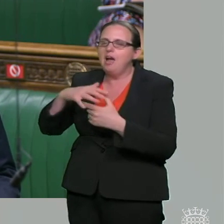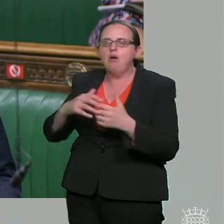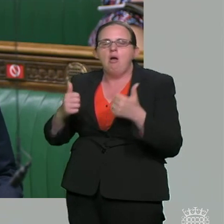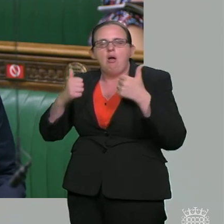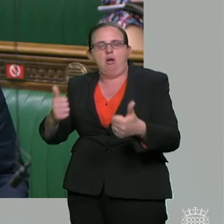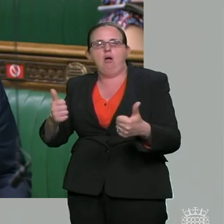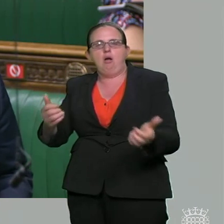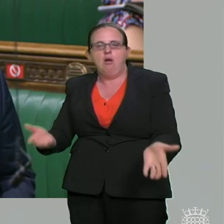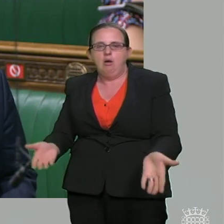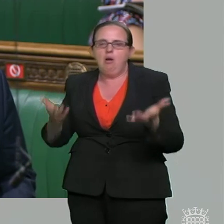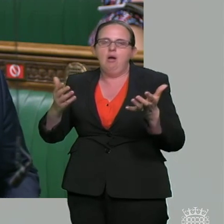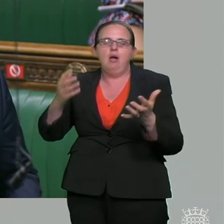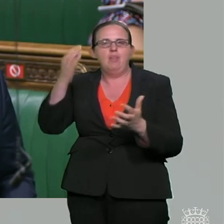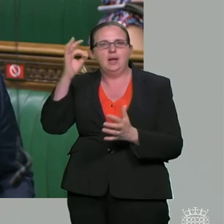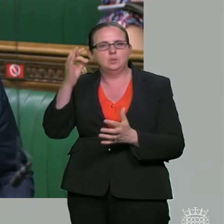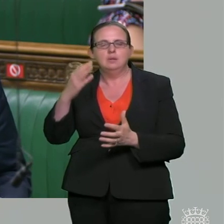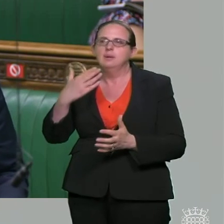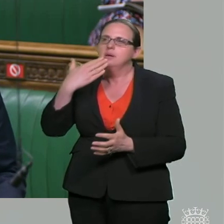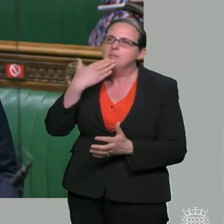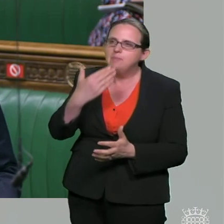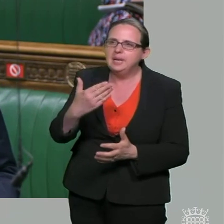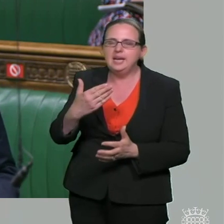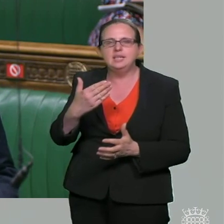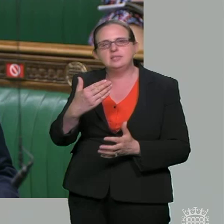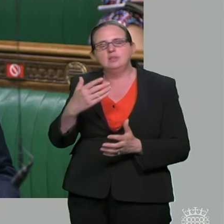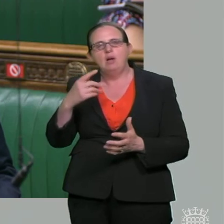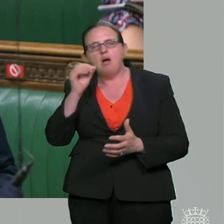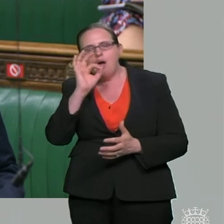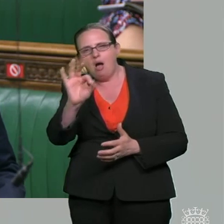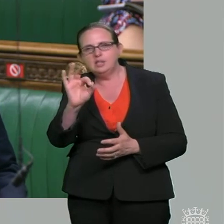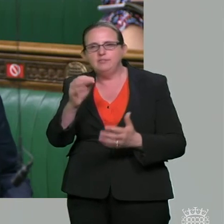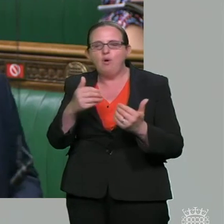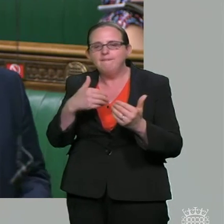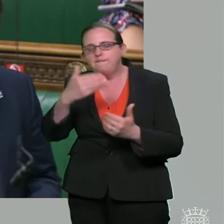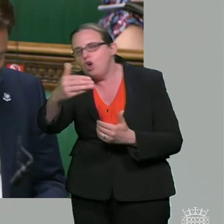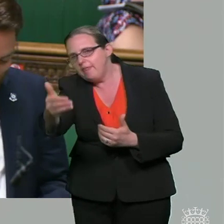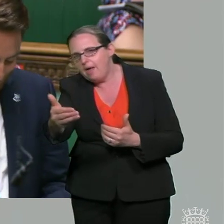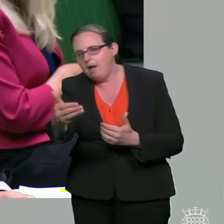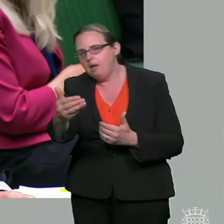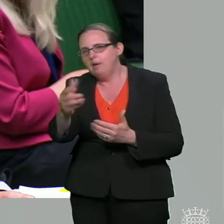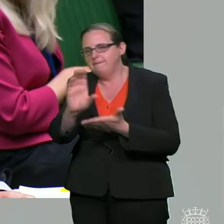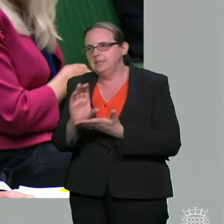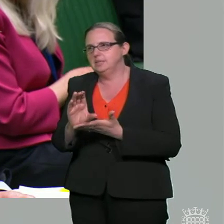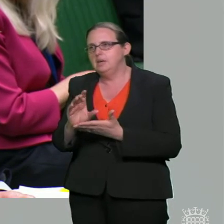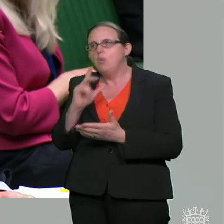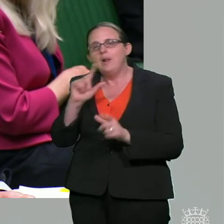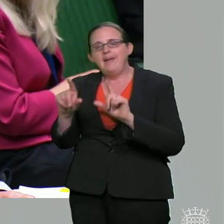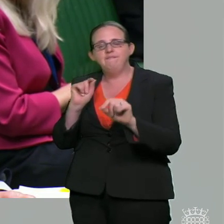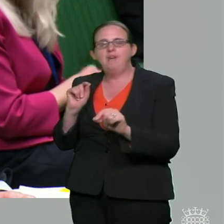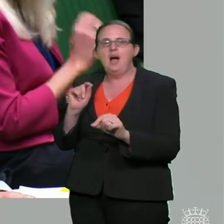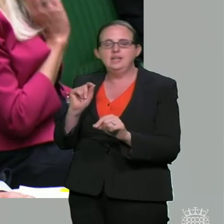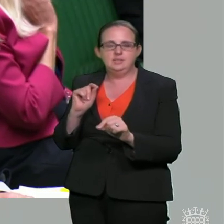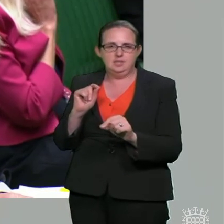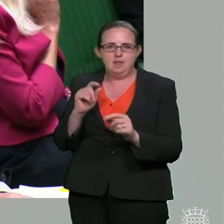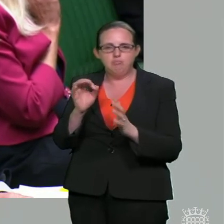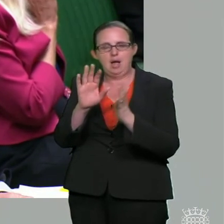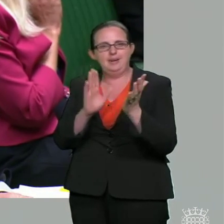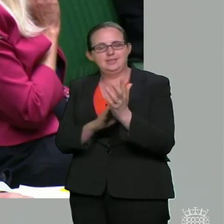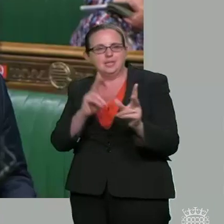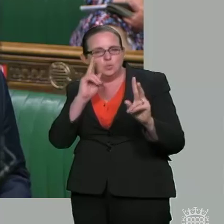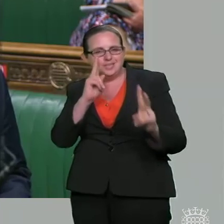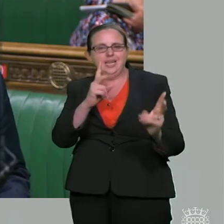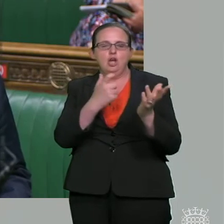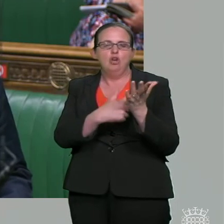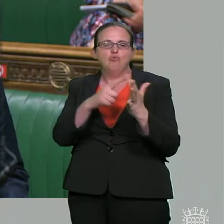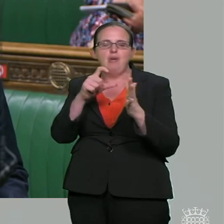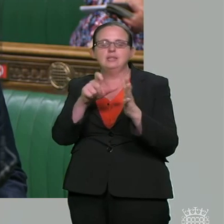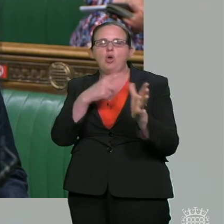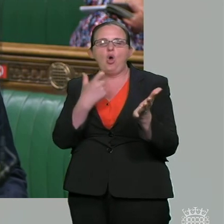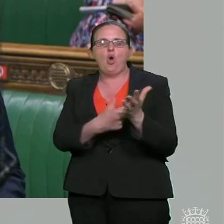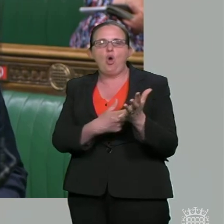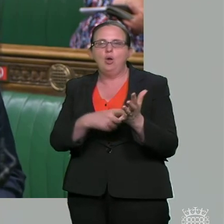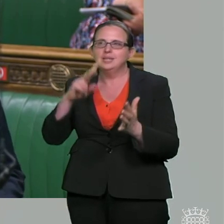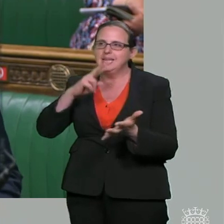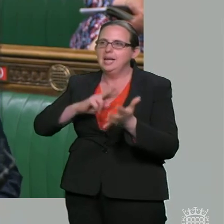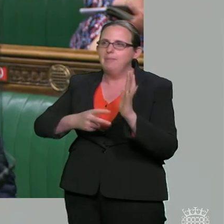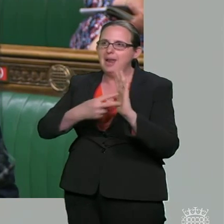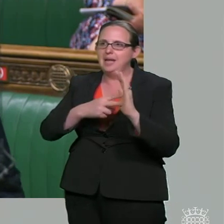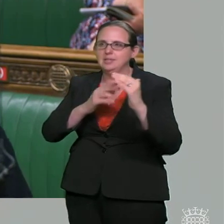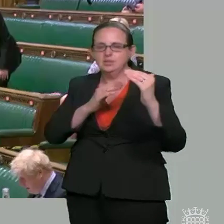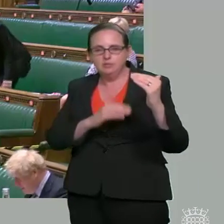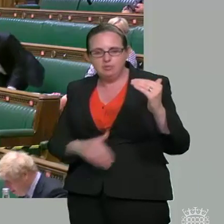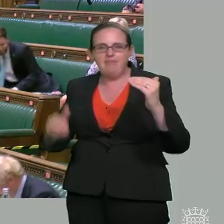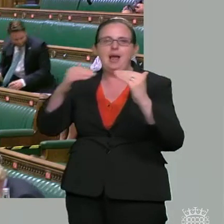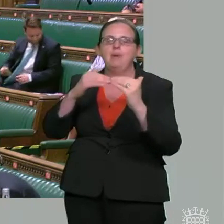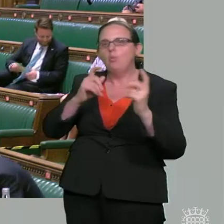I am working with the council on other bids for Eston, a tier 6 area, but in the meantime may I invite the Prime Minister to come to the mighty Redcar and see our plans for levelling up our area—and I will even treat him to a lemon top?